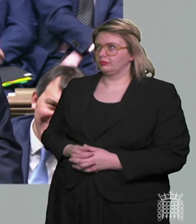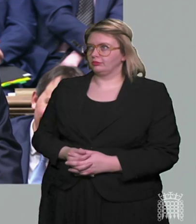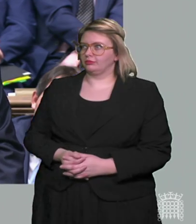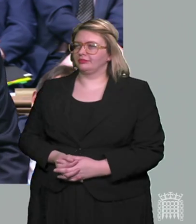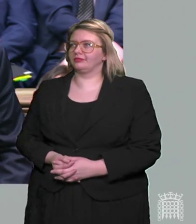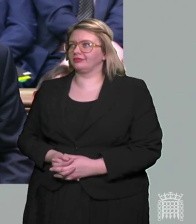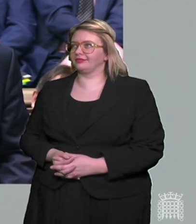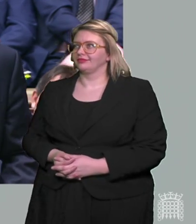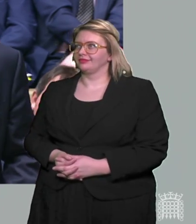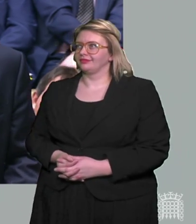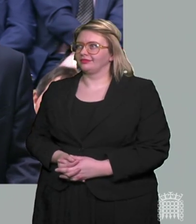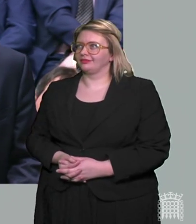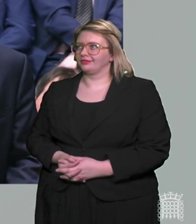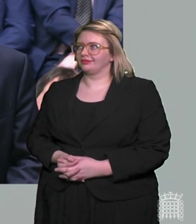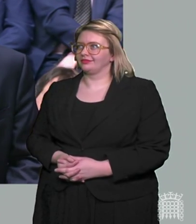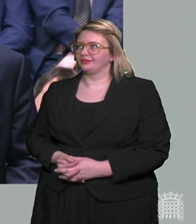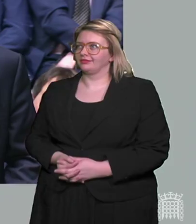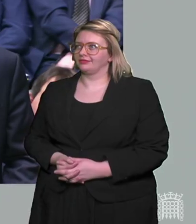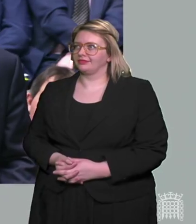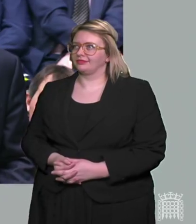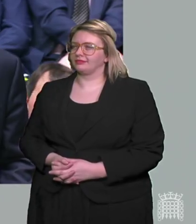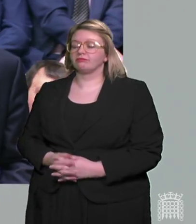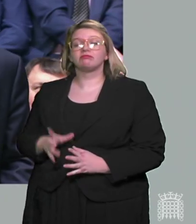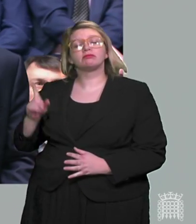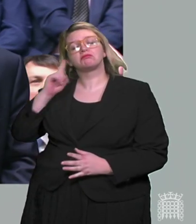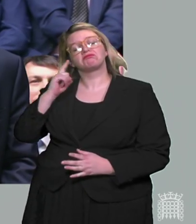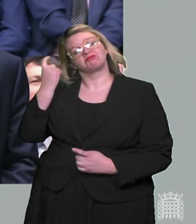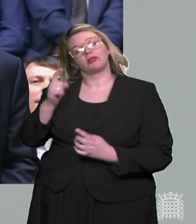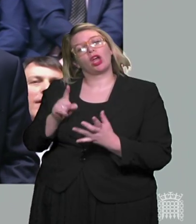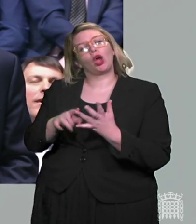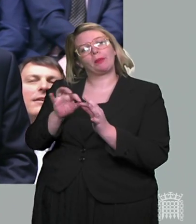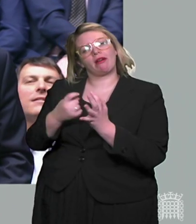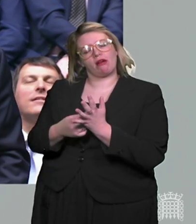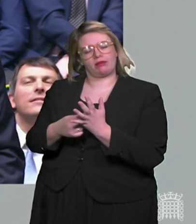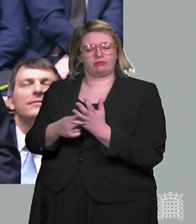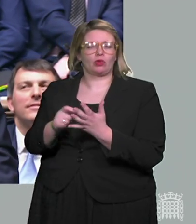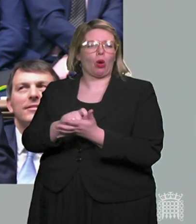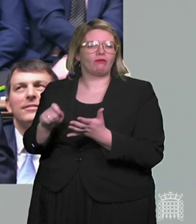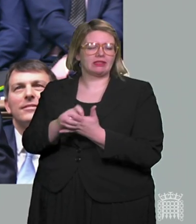Let us turn now to what the OBR says about our growth prospects.